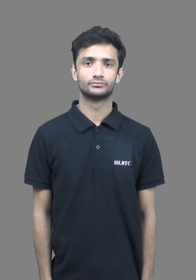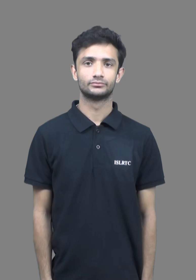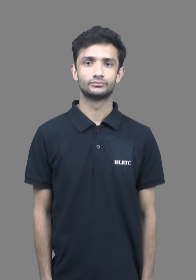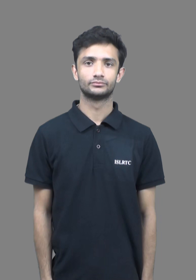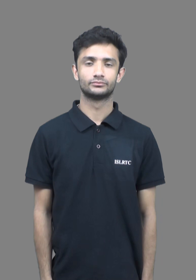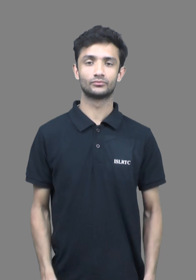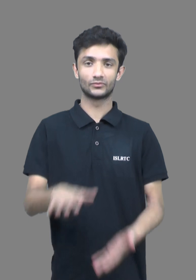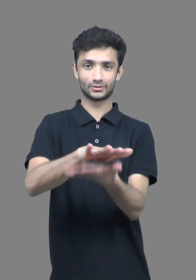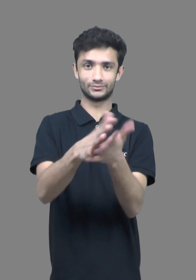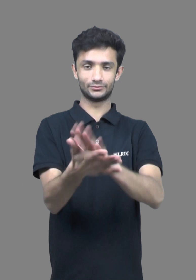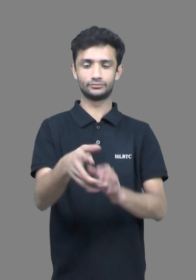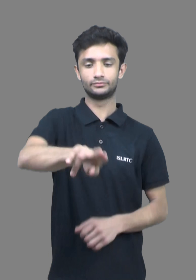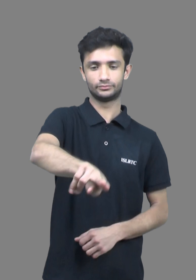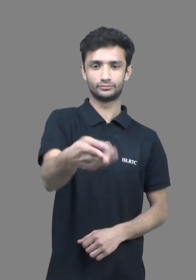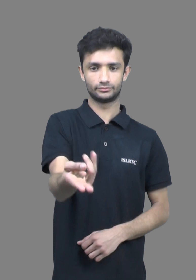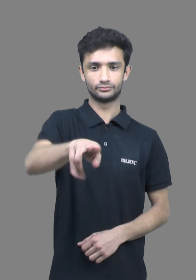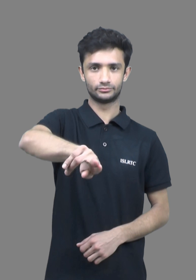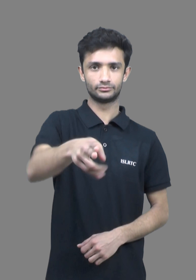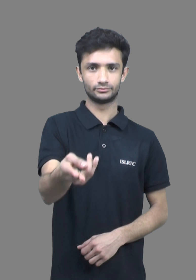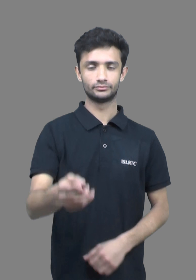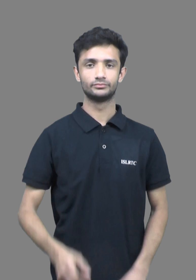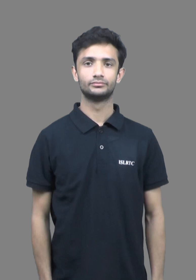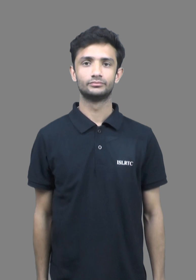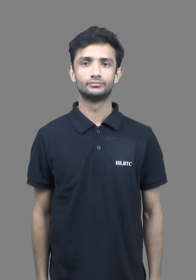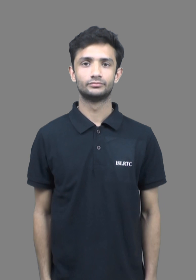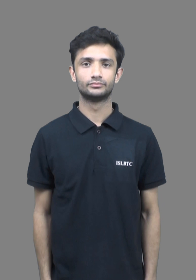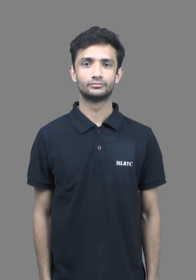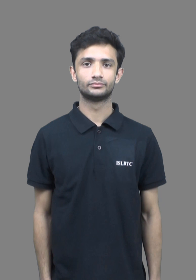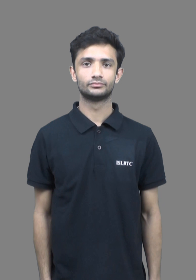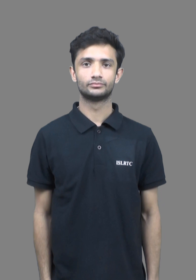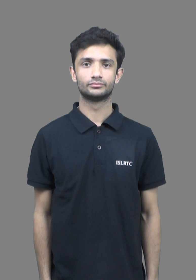Chimta Tongs (For chapati Roti)